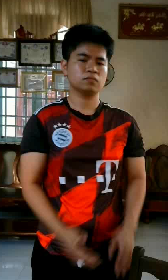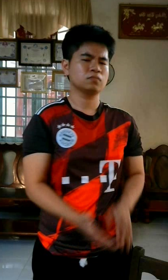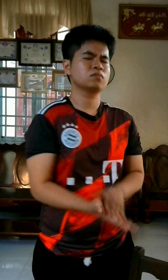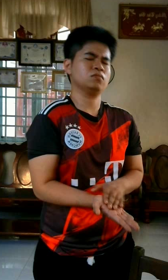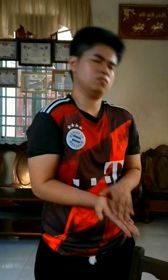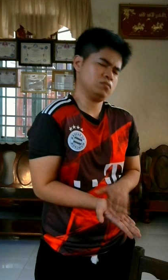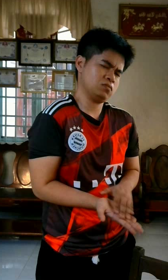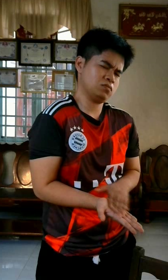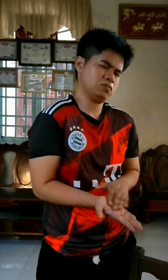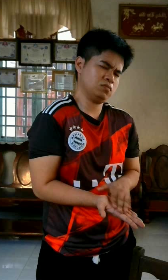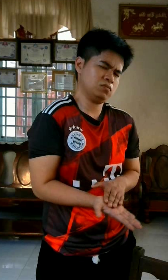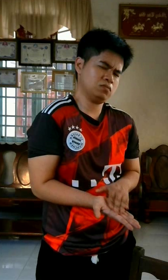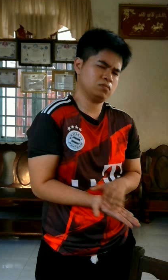xin loi